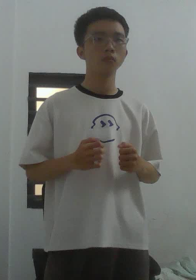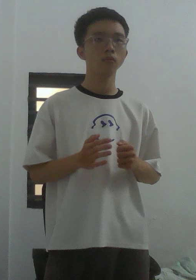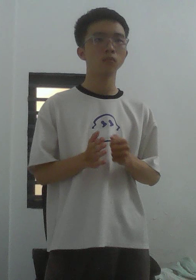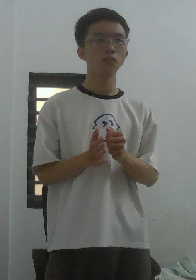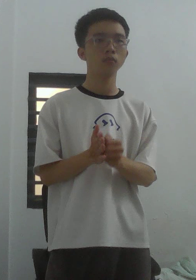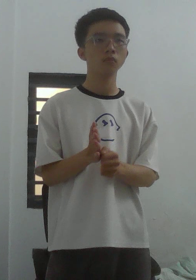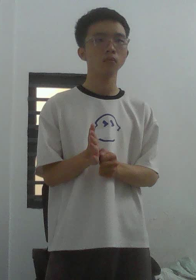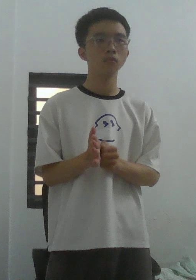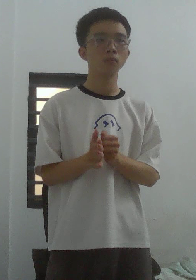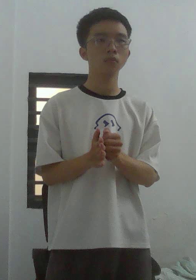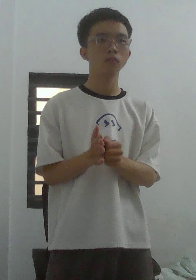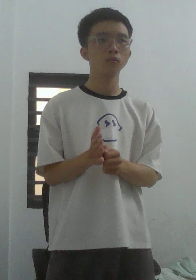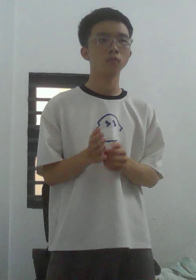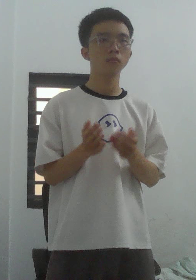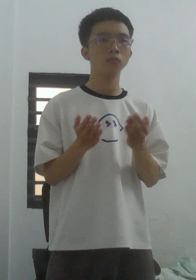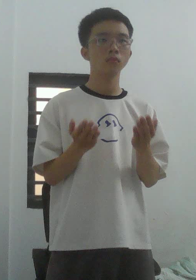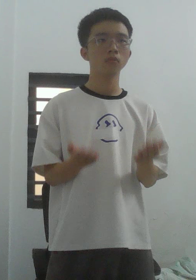thang nay